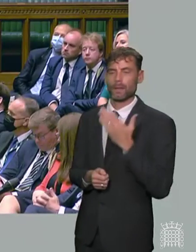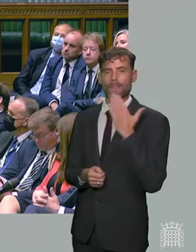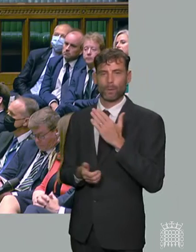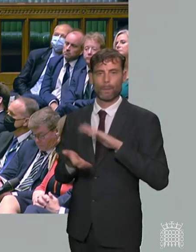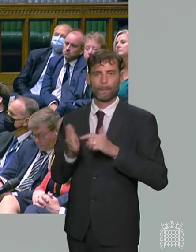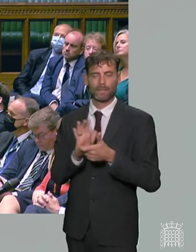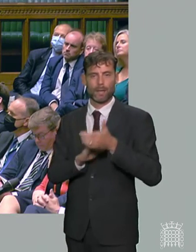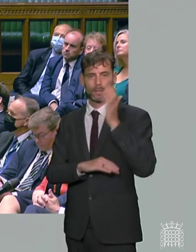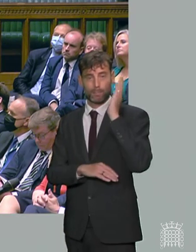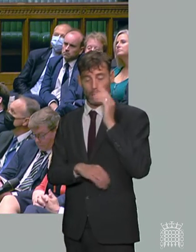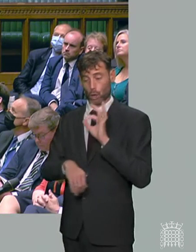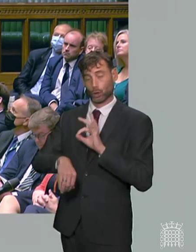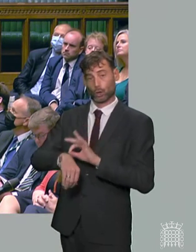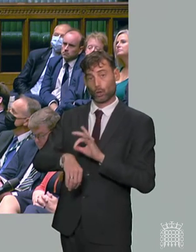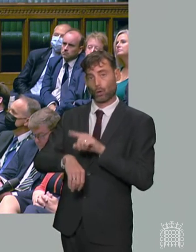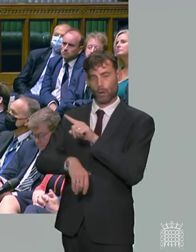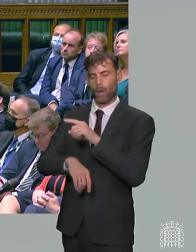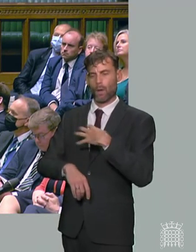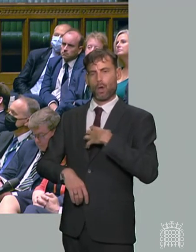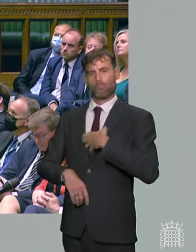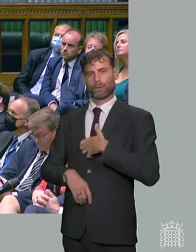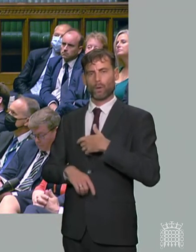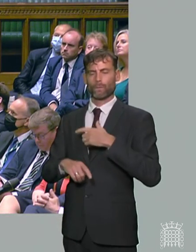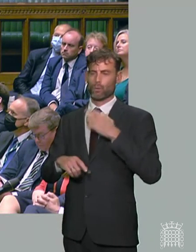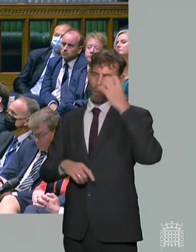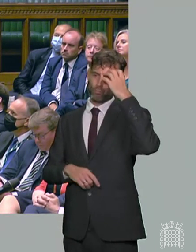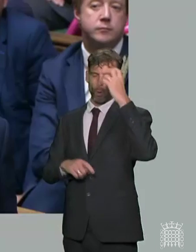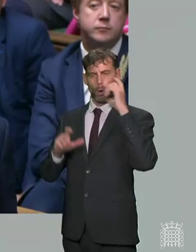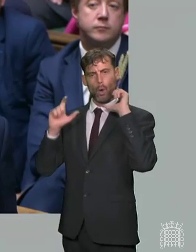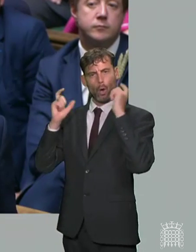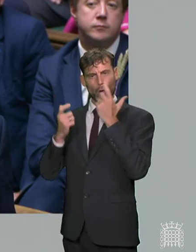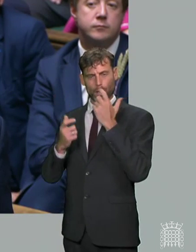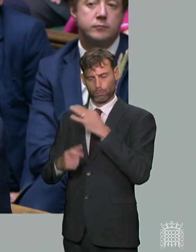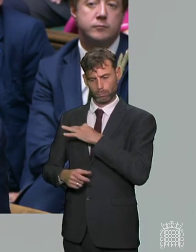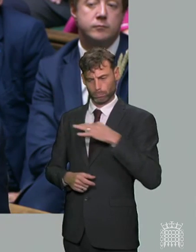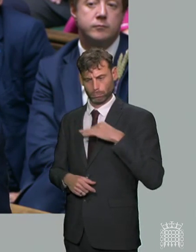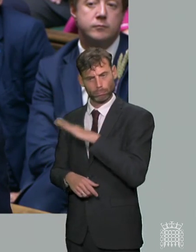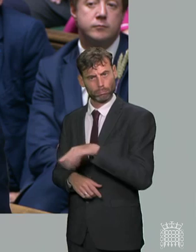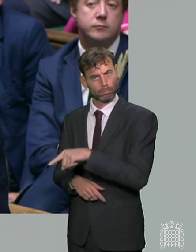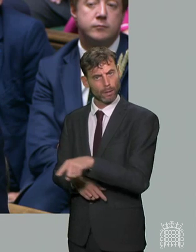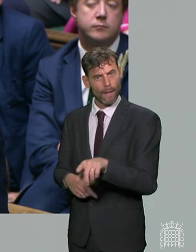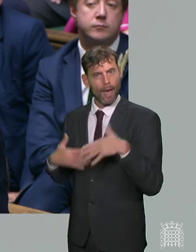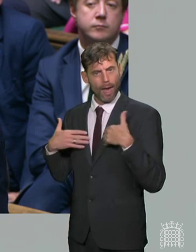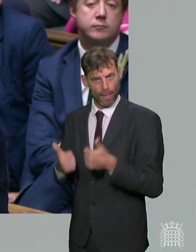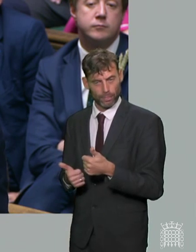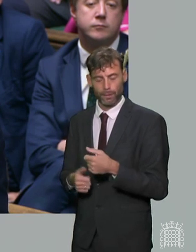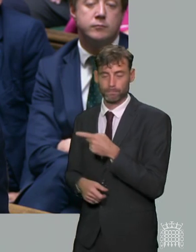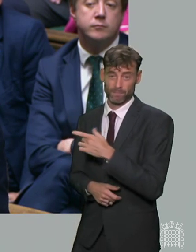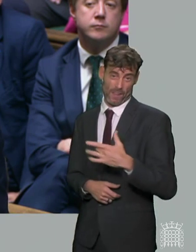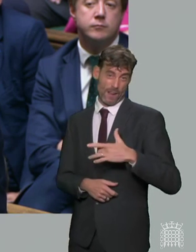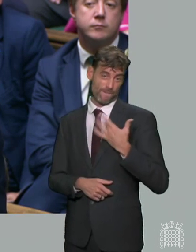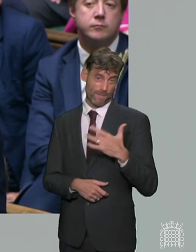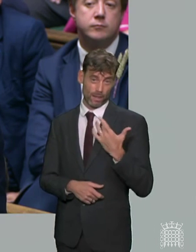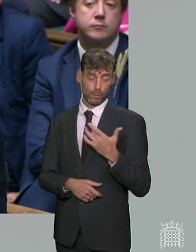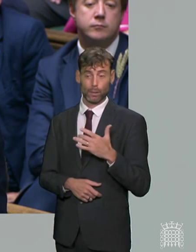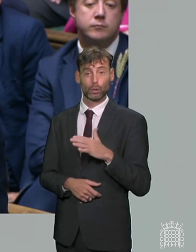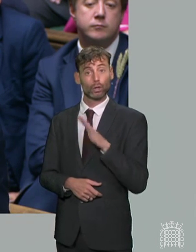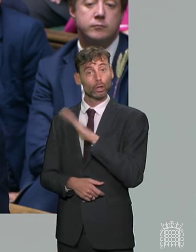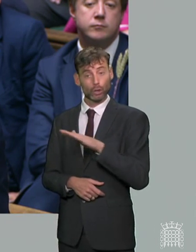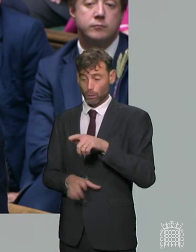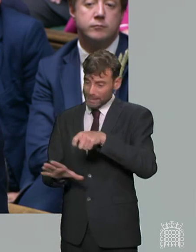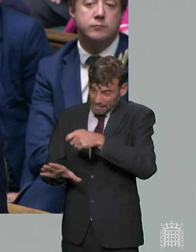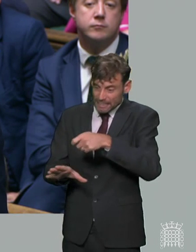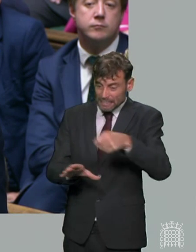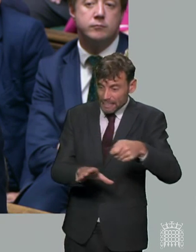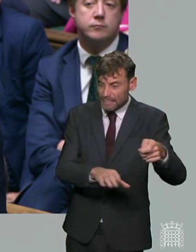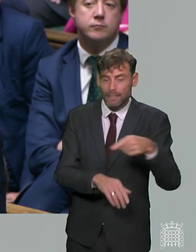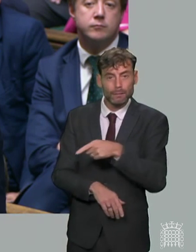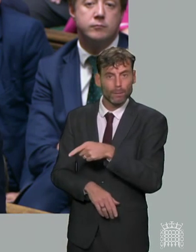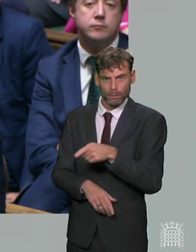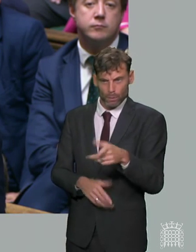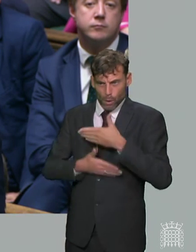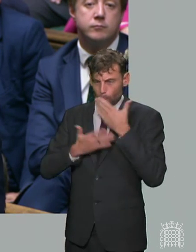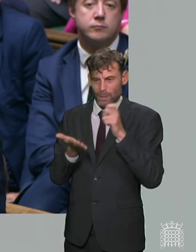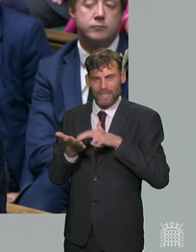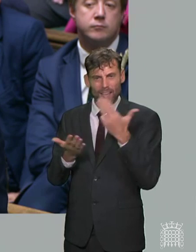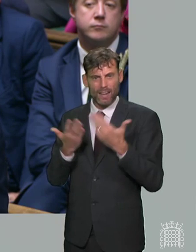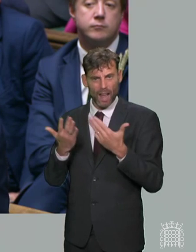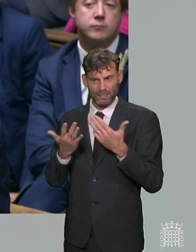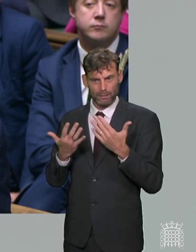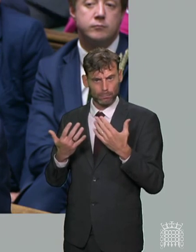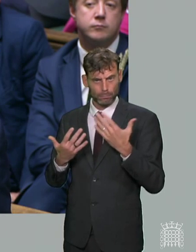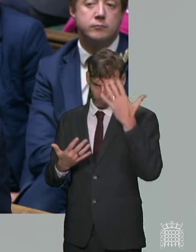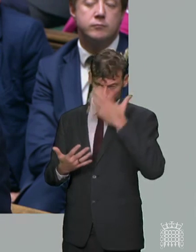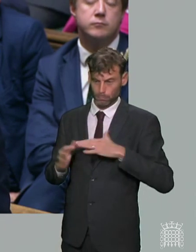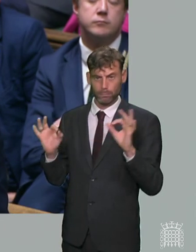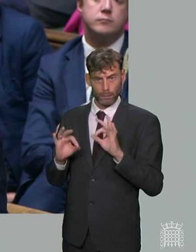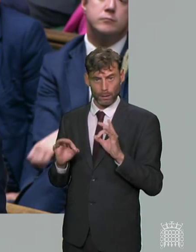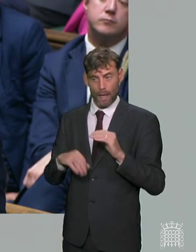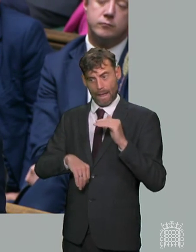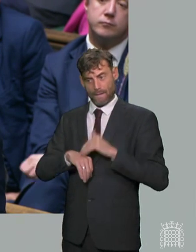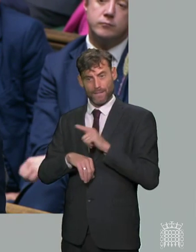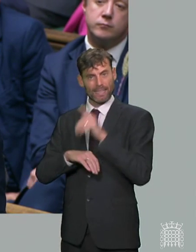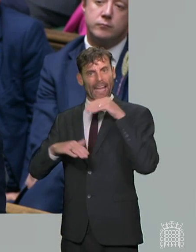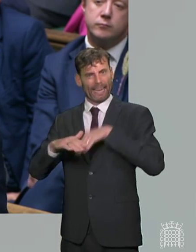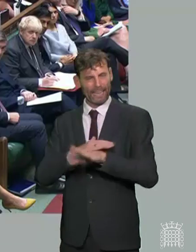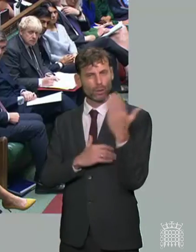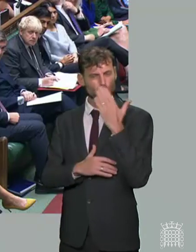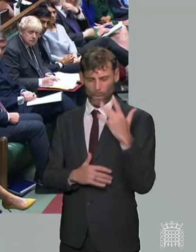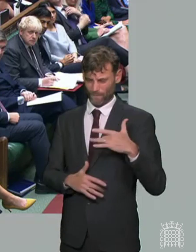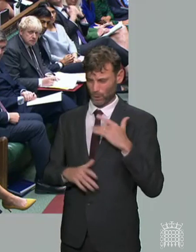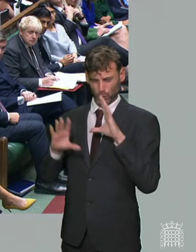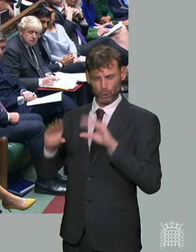Dr Camilla Kingdon, the president of the Royal College of Paediatrics and Child Health, thinks that the routine testing of children without covid symptoms is still interrupting children and teenagers’ school attendance and does not believe that it should continue.